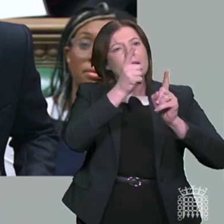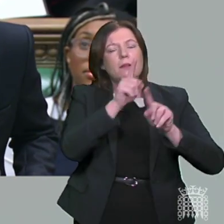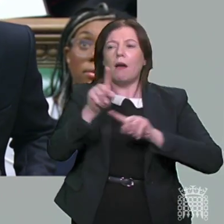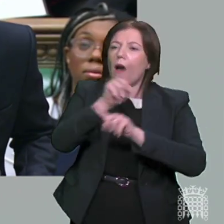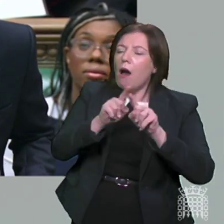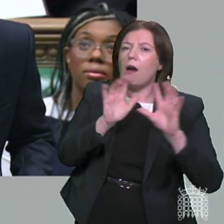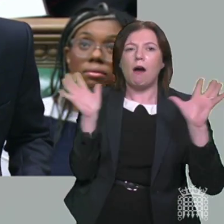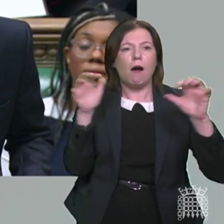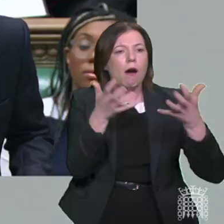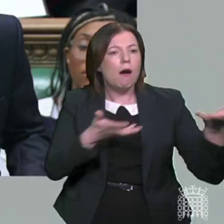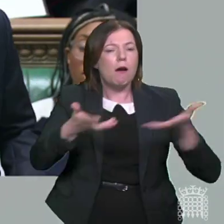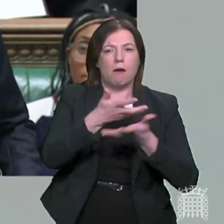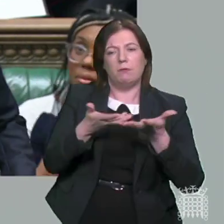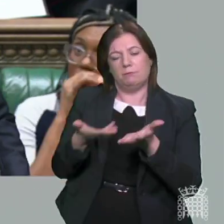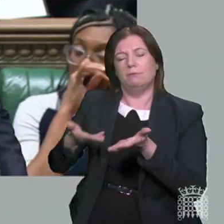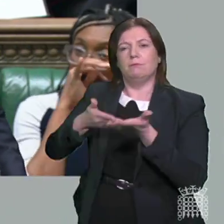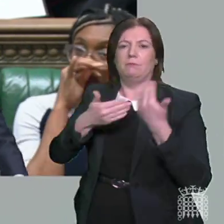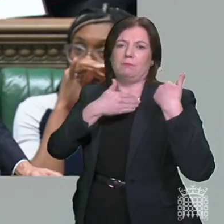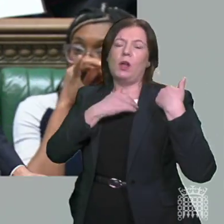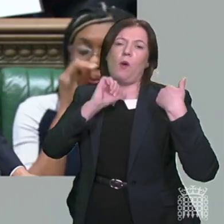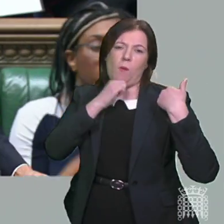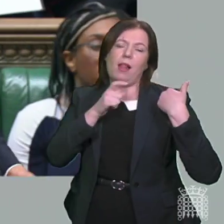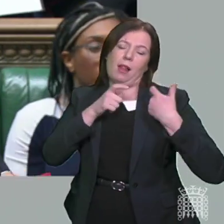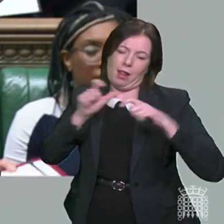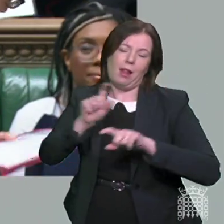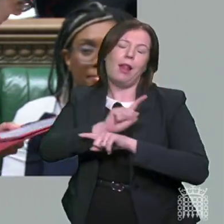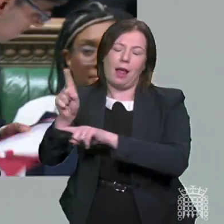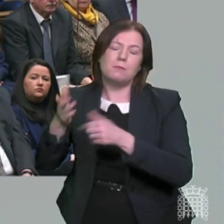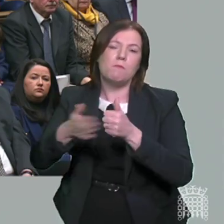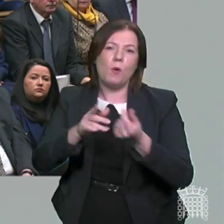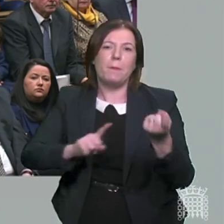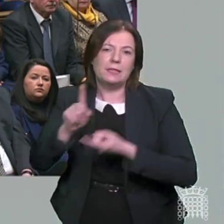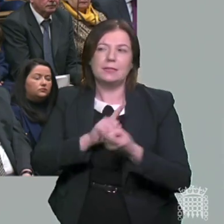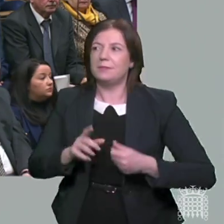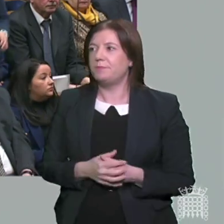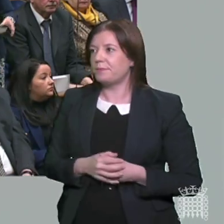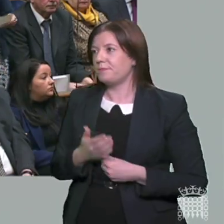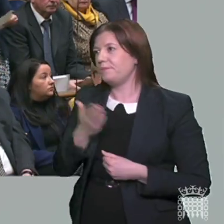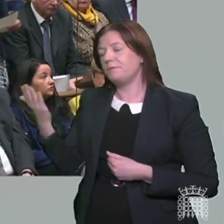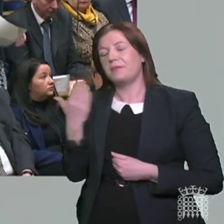In addition to my duties in the House, I shall have further such meetings later today.